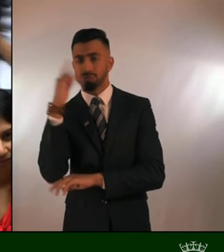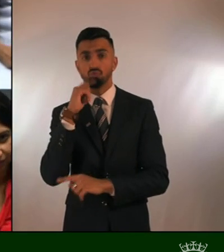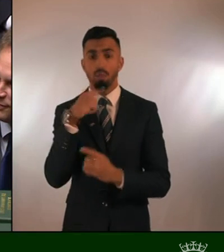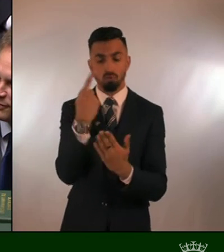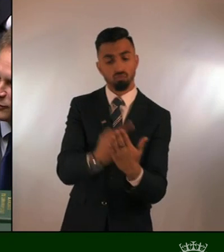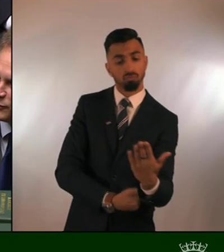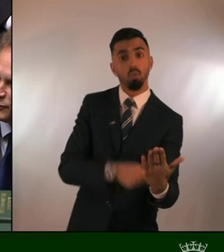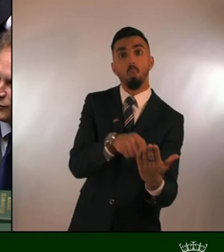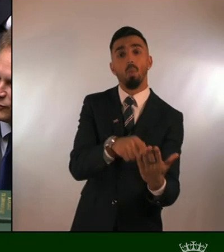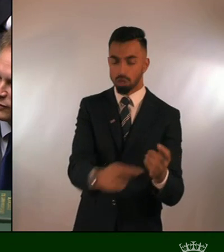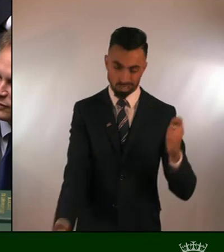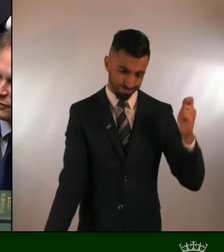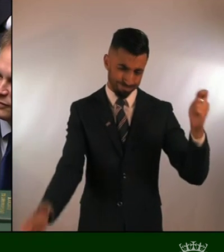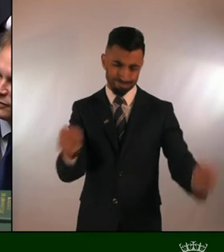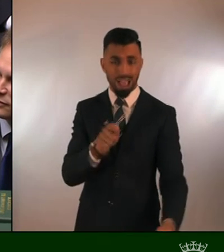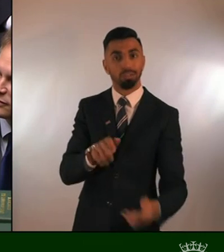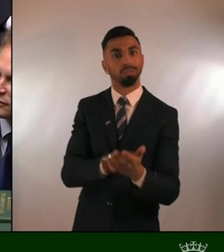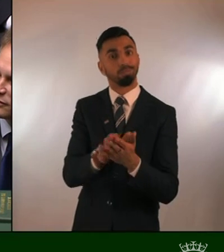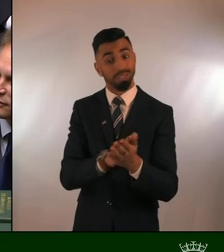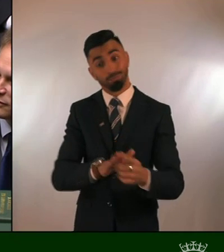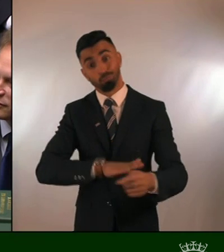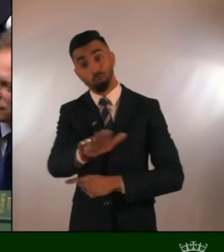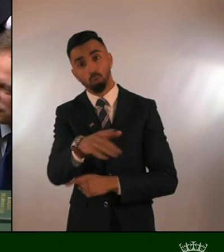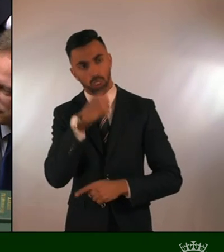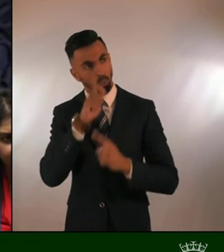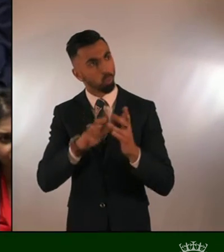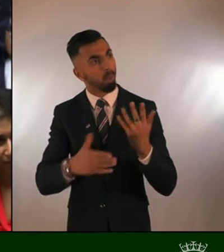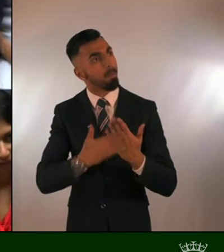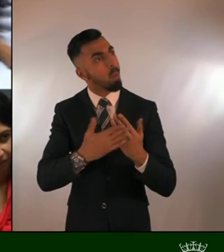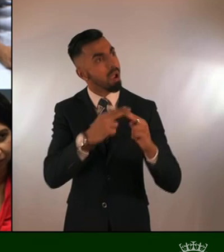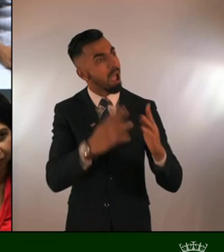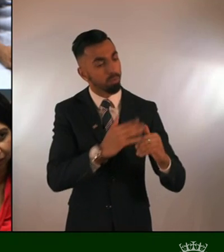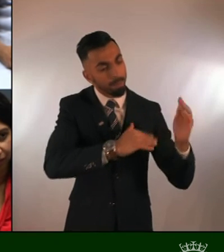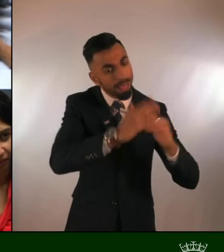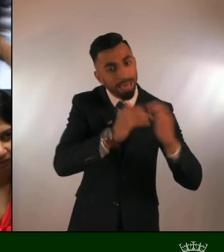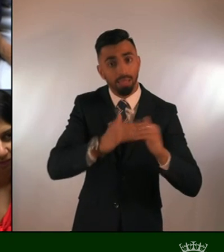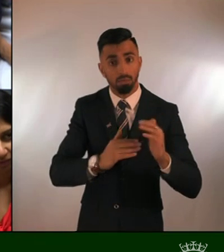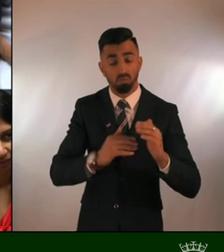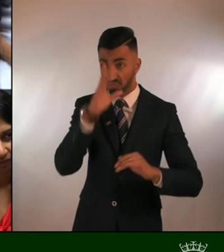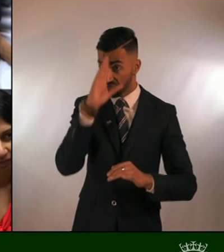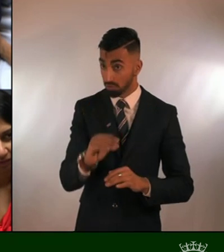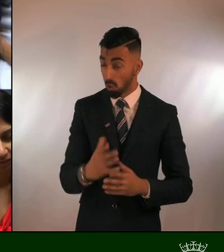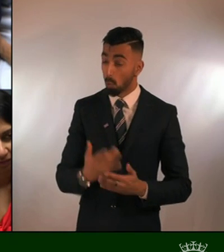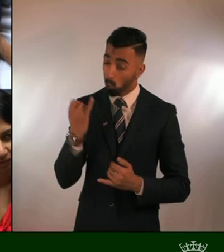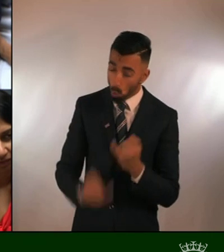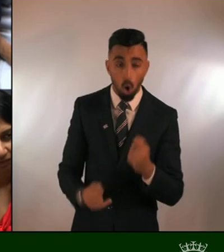But the housing challenge is most acutely felt by those with no home at all.